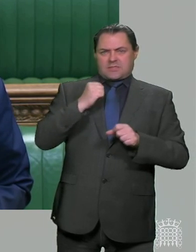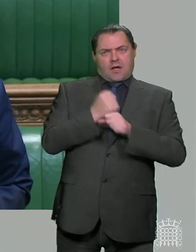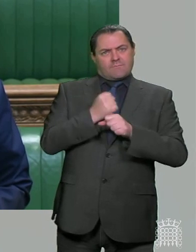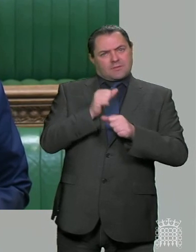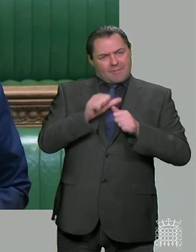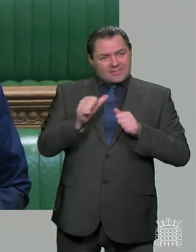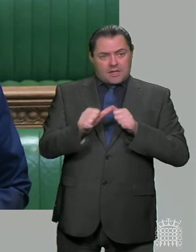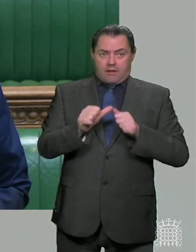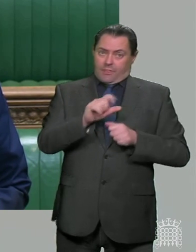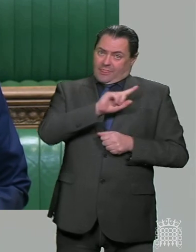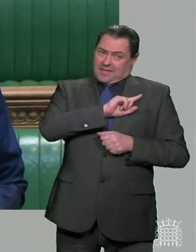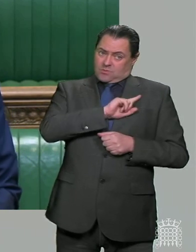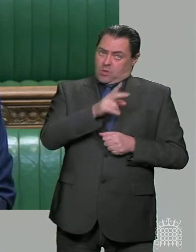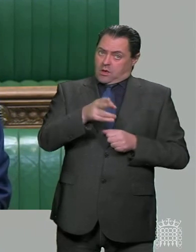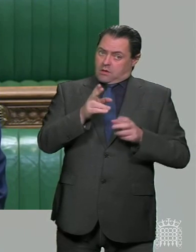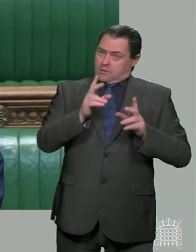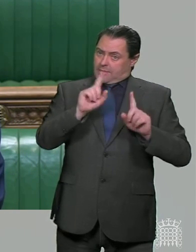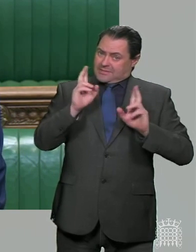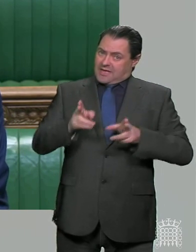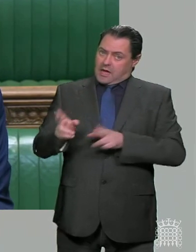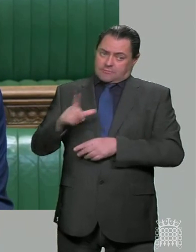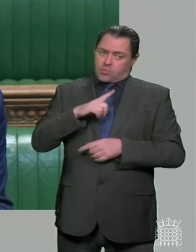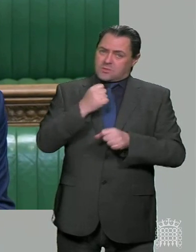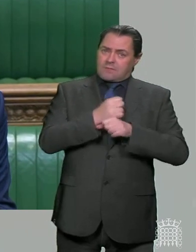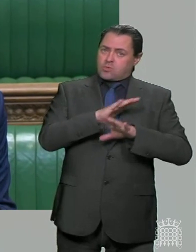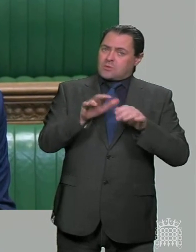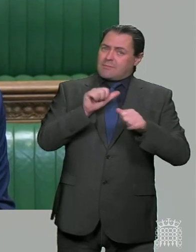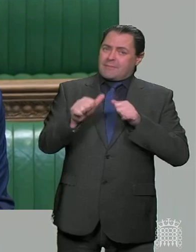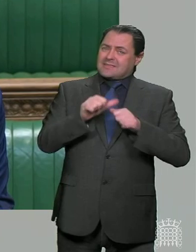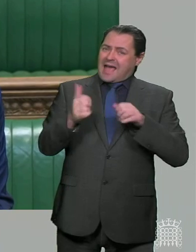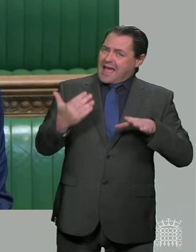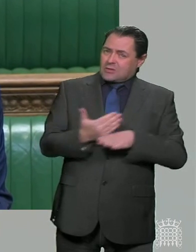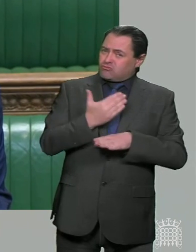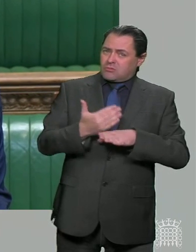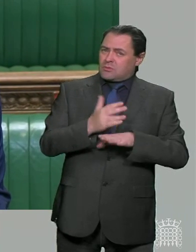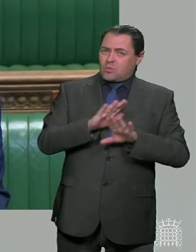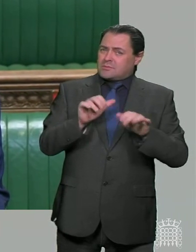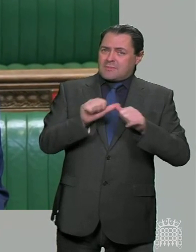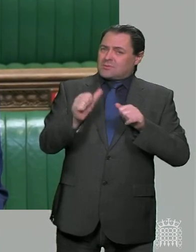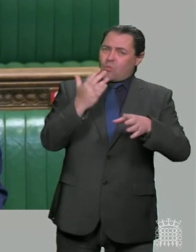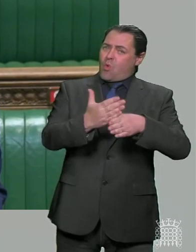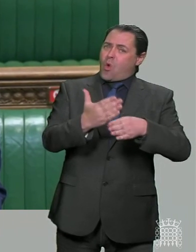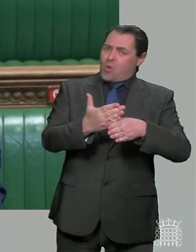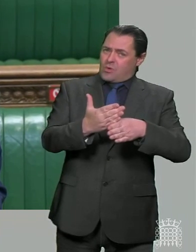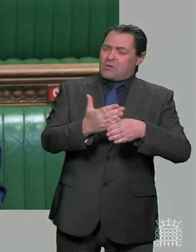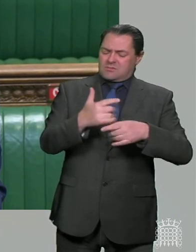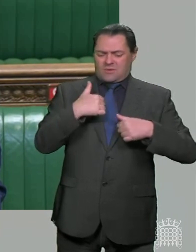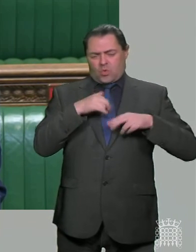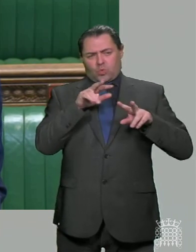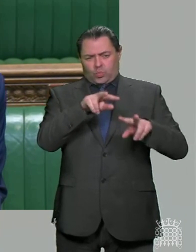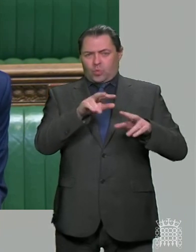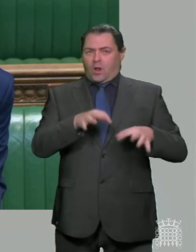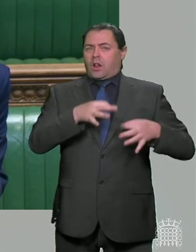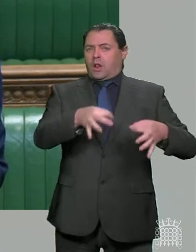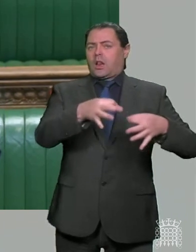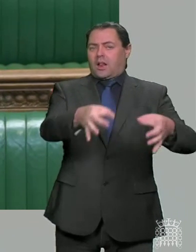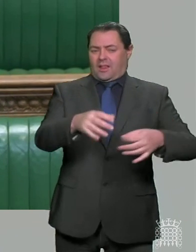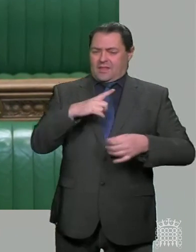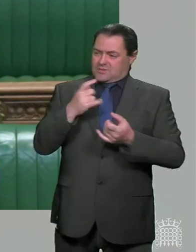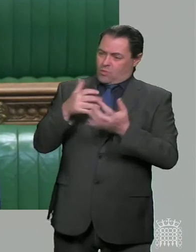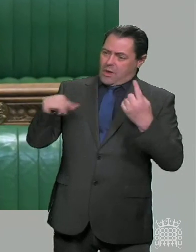and that lives were lost as a result. Does the Prime Minister accept that central allegation and that his inaction led to needless deaths?